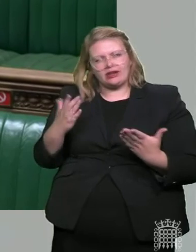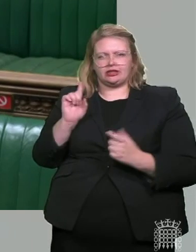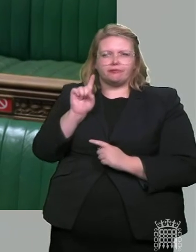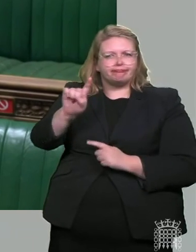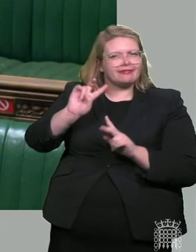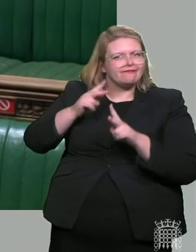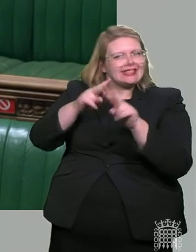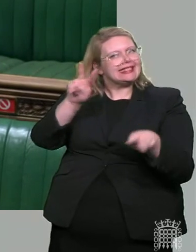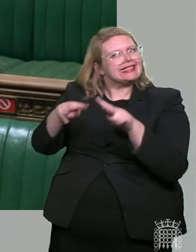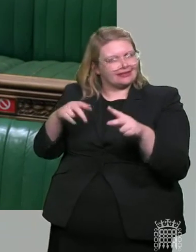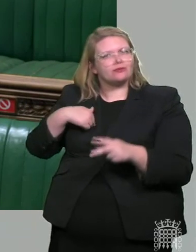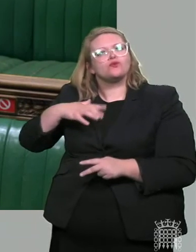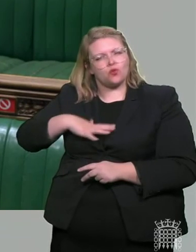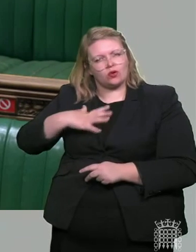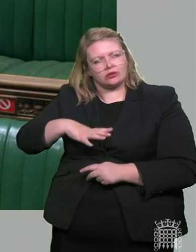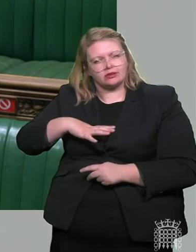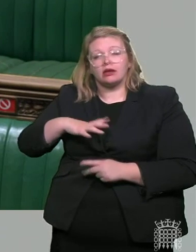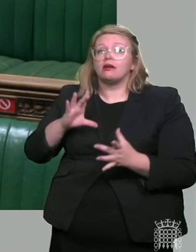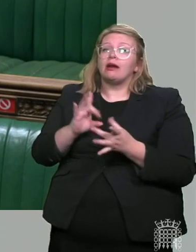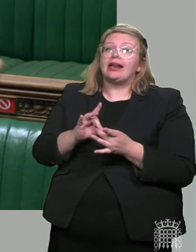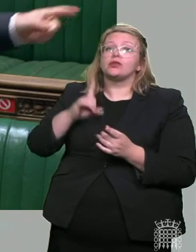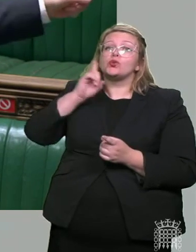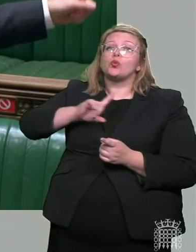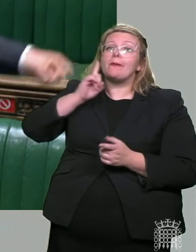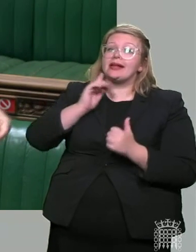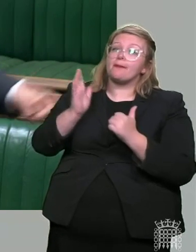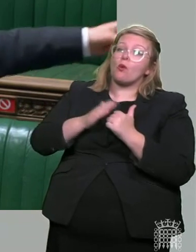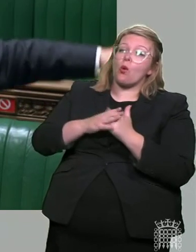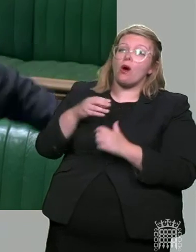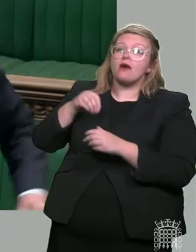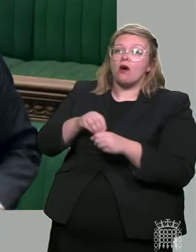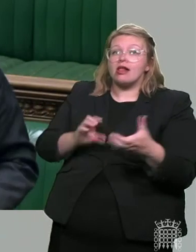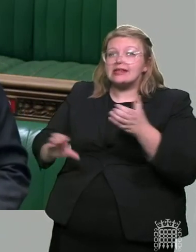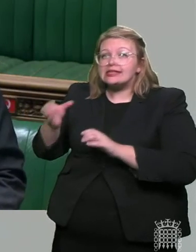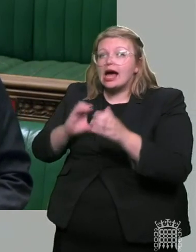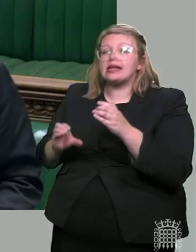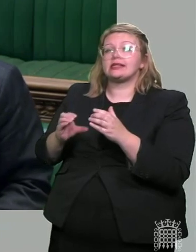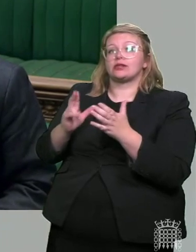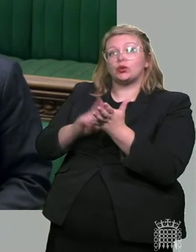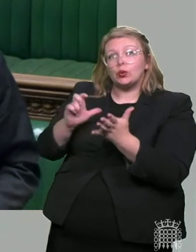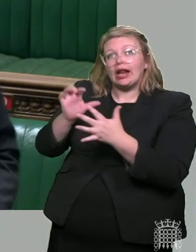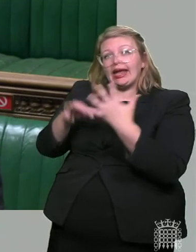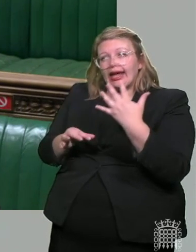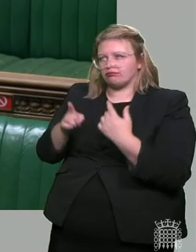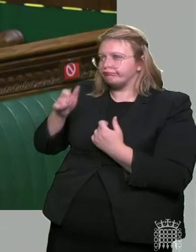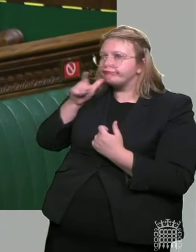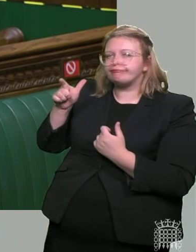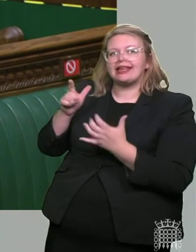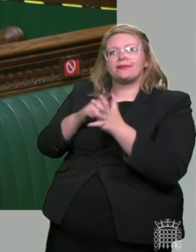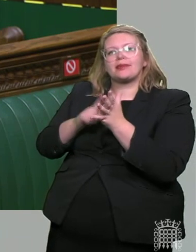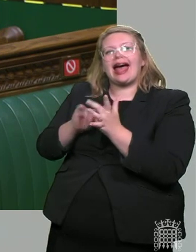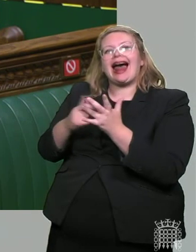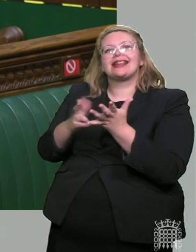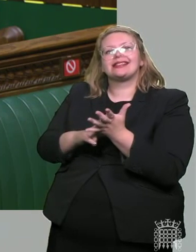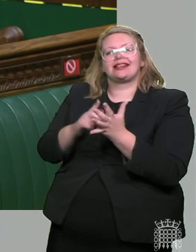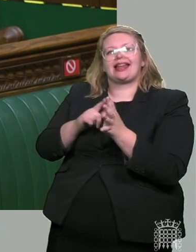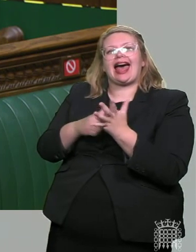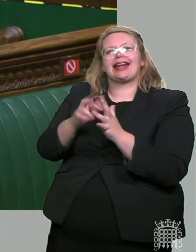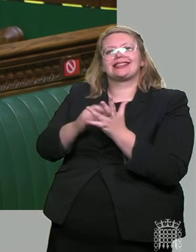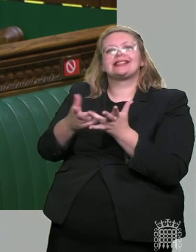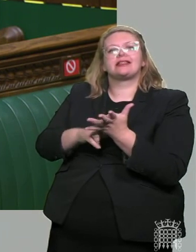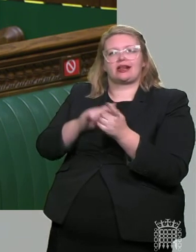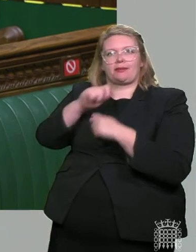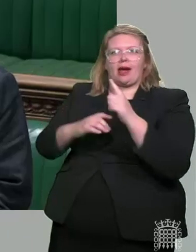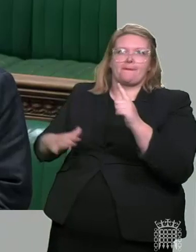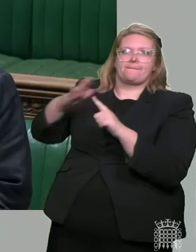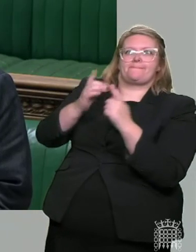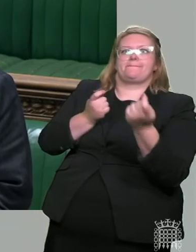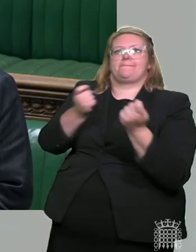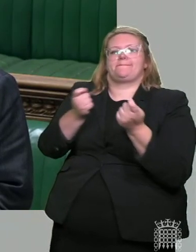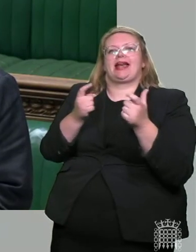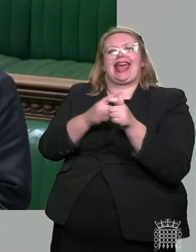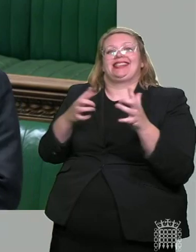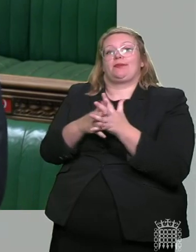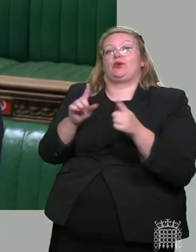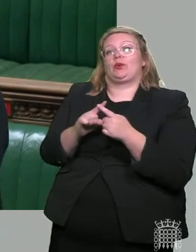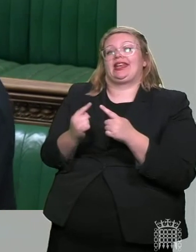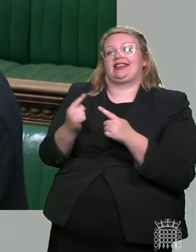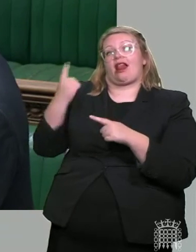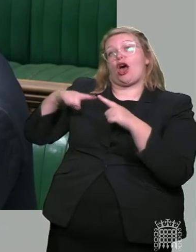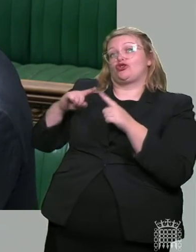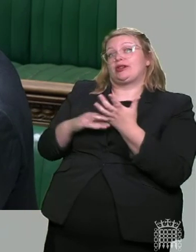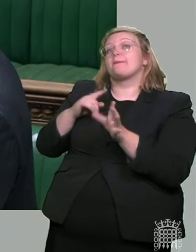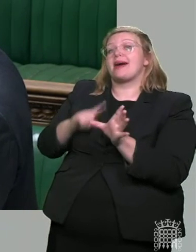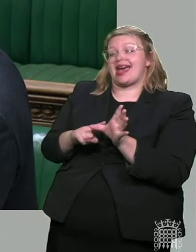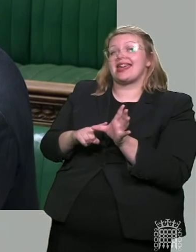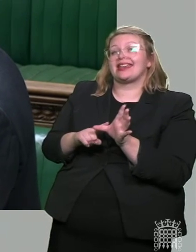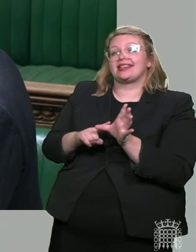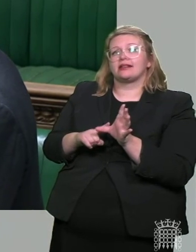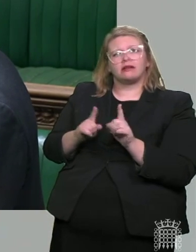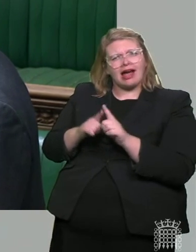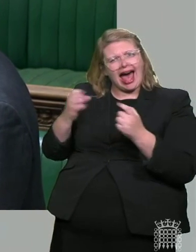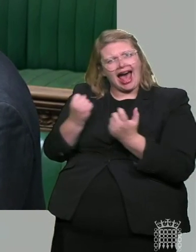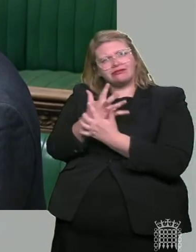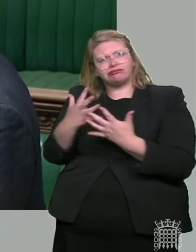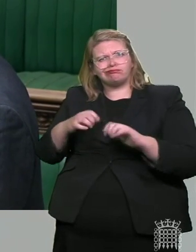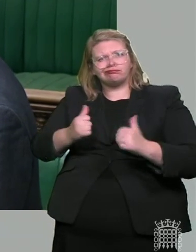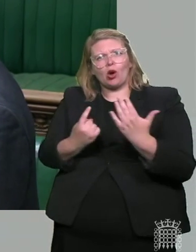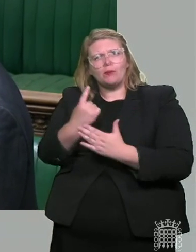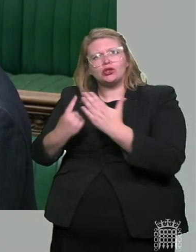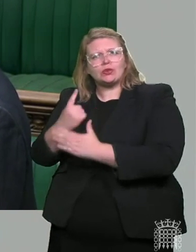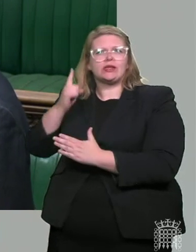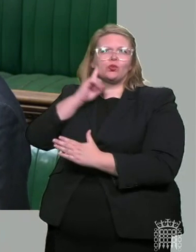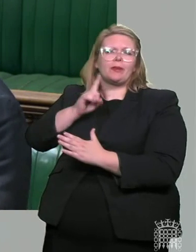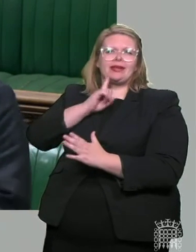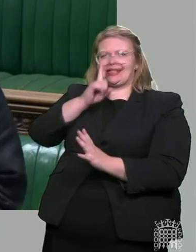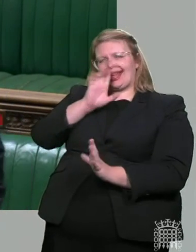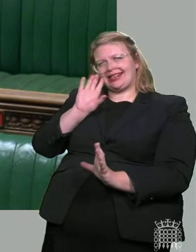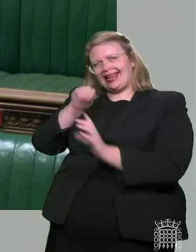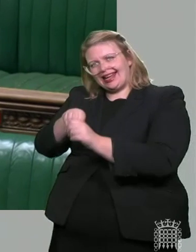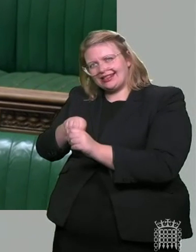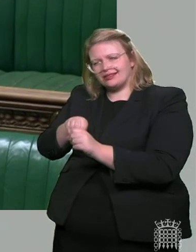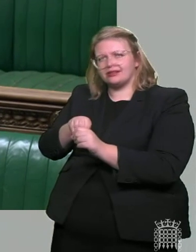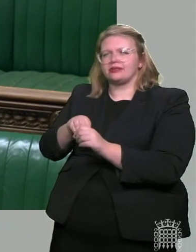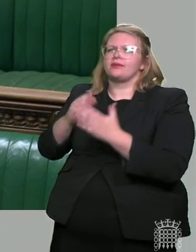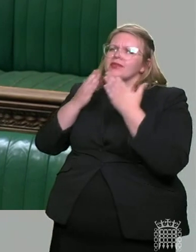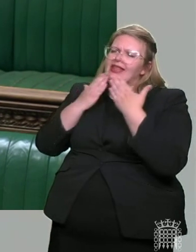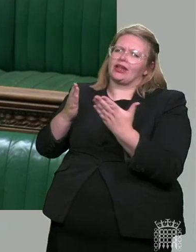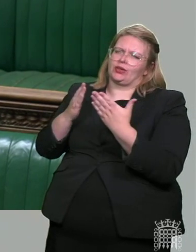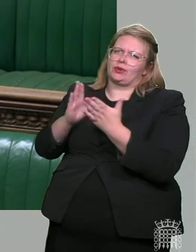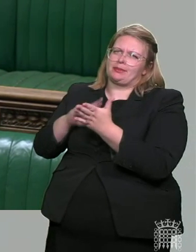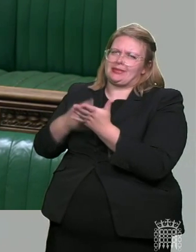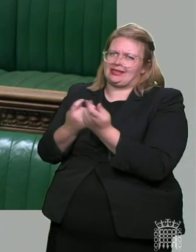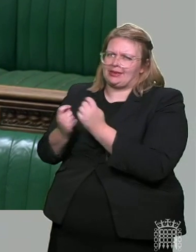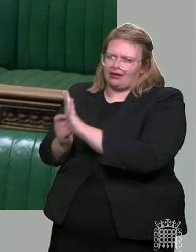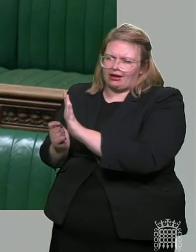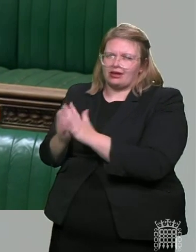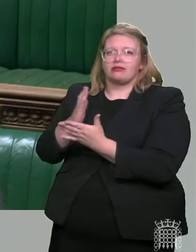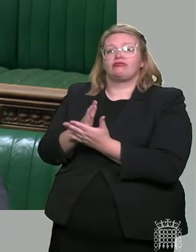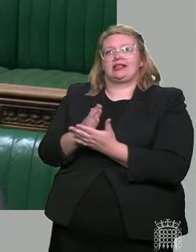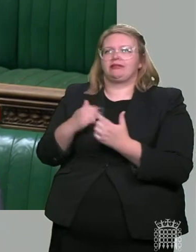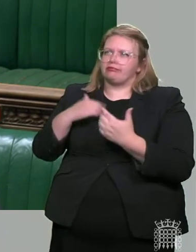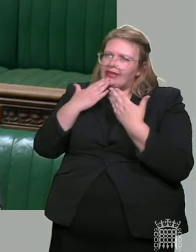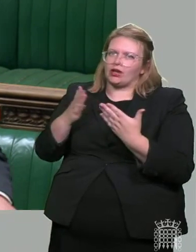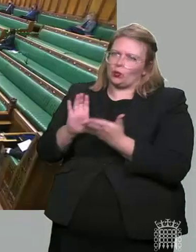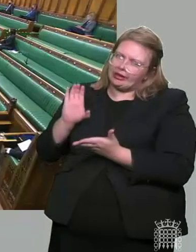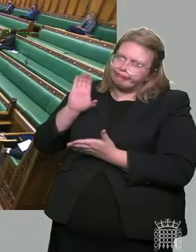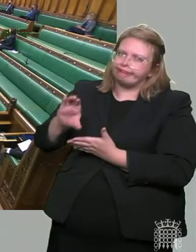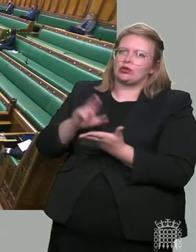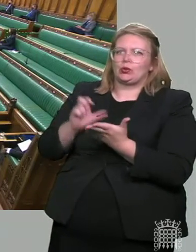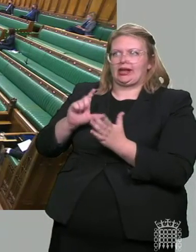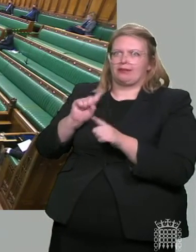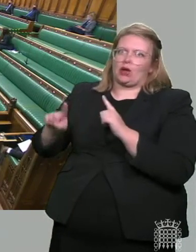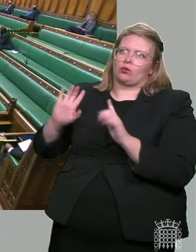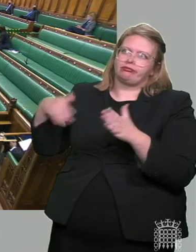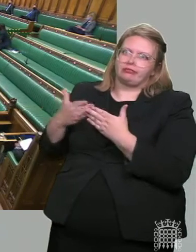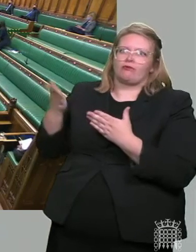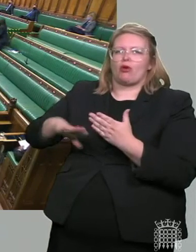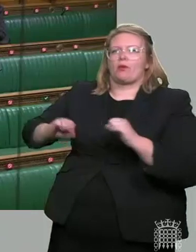In terms of female representation in that sector, she will know that Alison Atkinson became the chief executive officer and managing director of AWE in May 2020, and there are huge numbers of opportunities for women to join our armed services, thanks above all to the biggest uplift in defence spending since the end of the cold war.